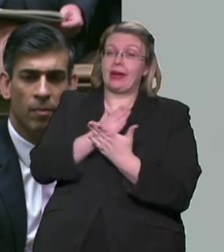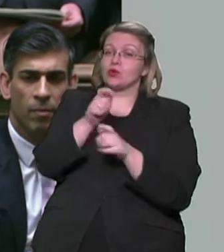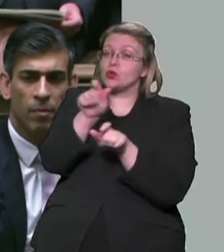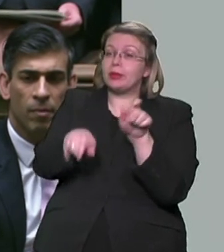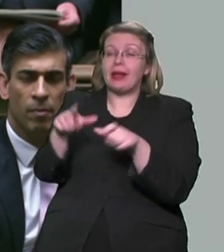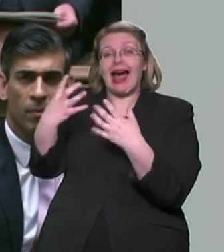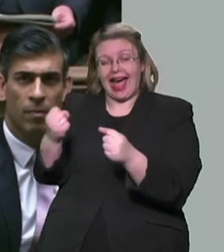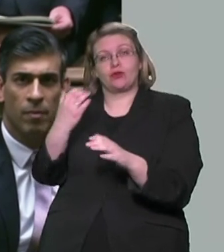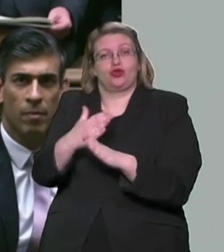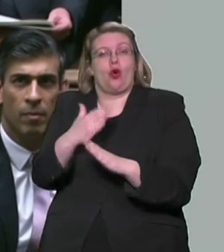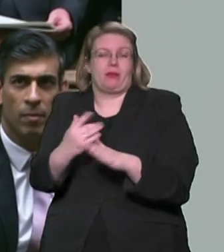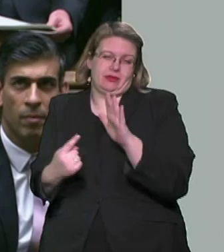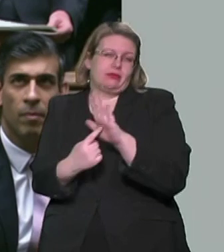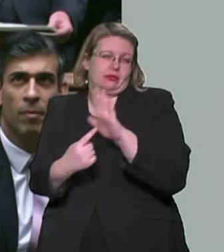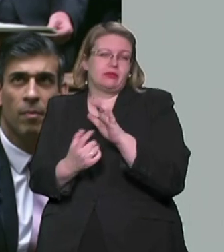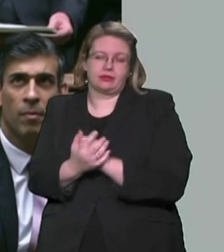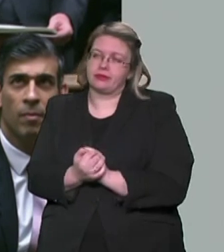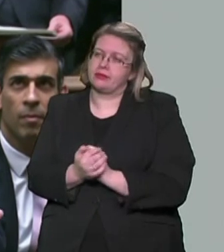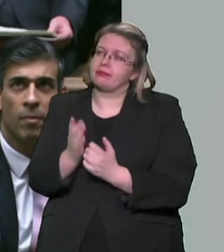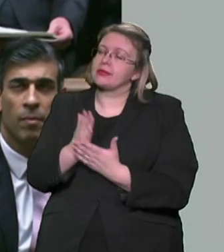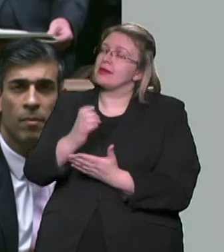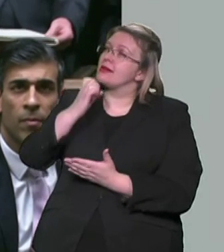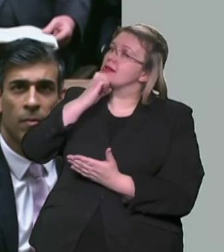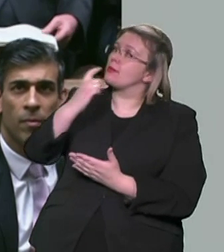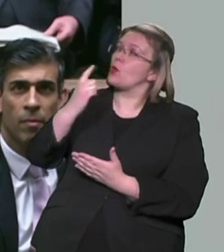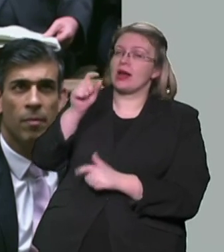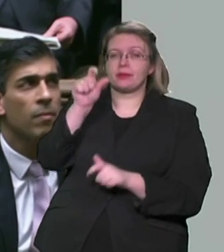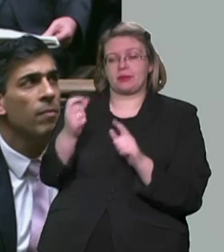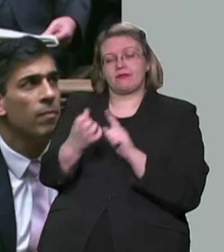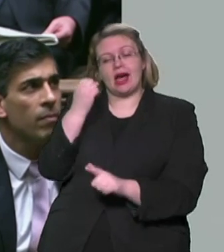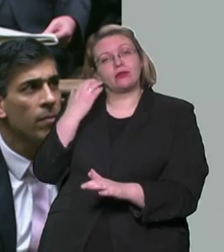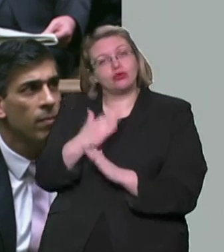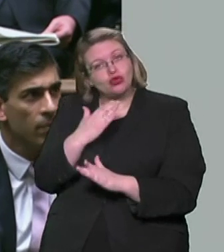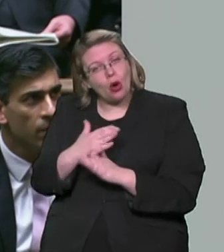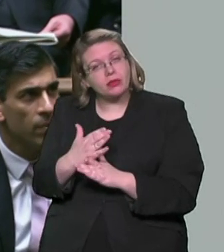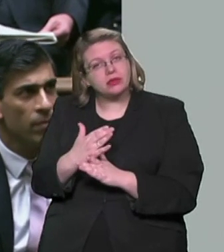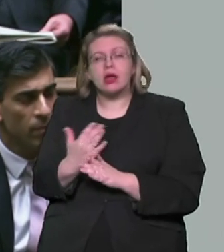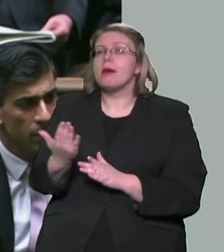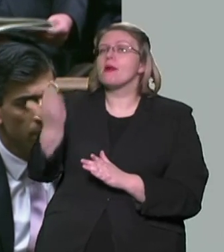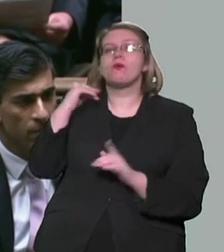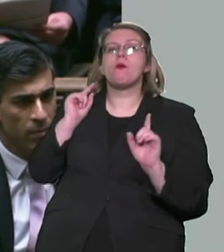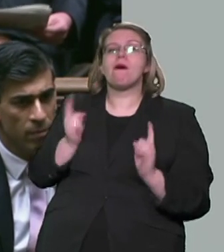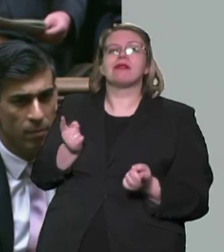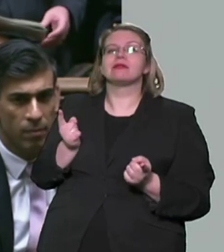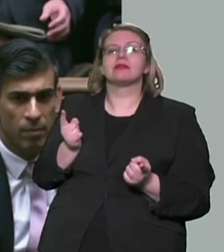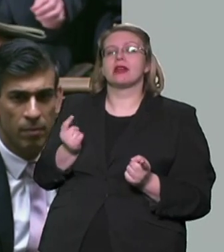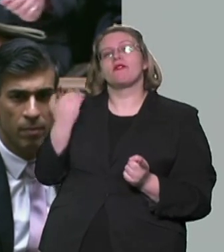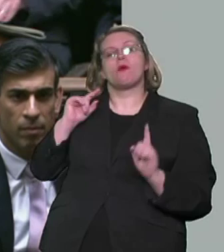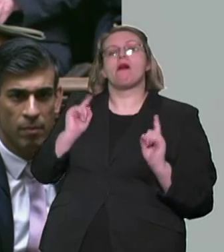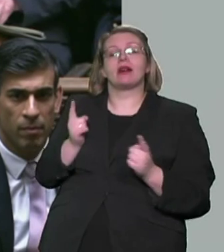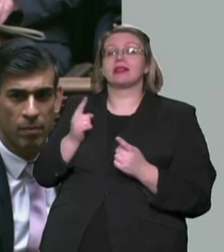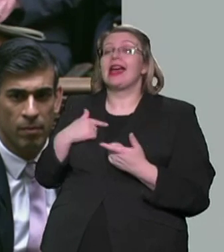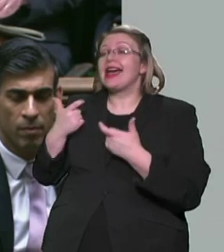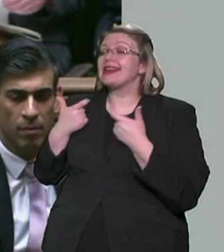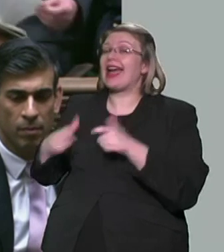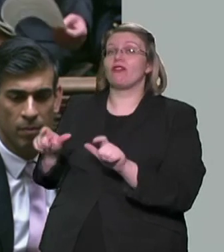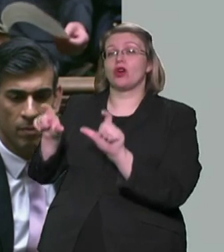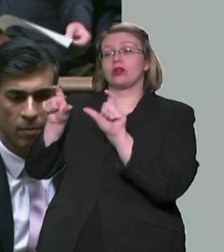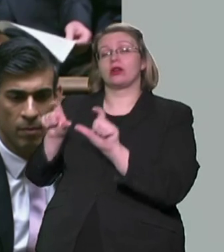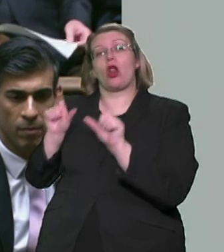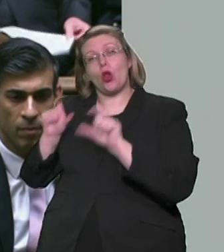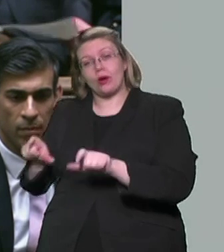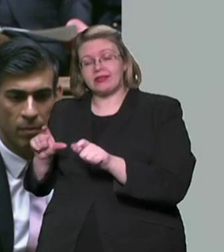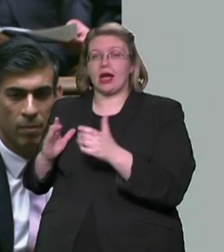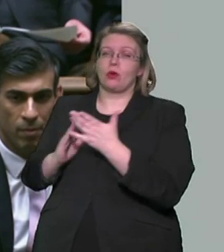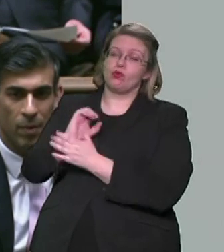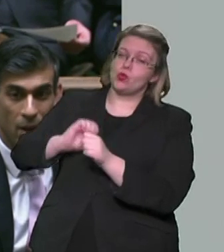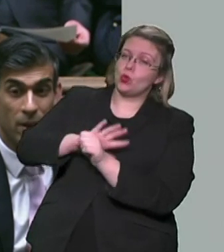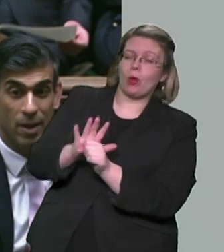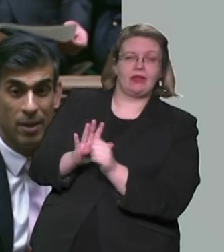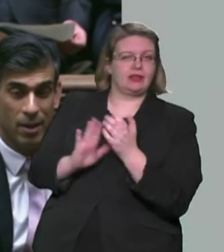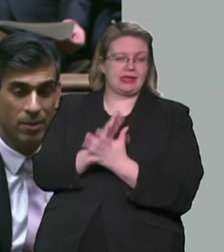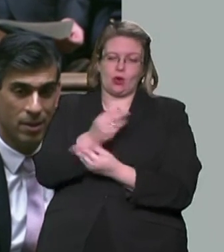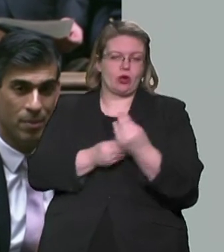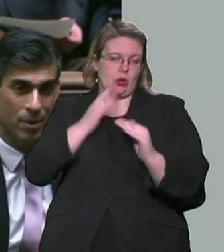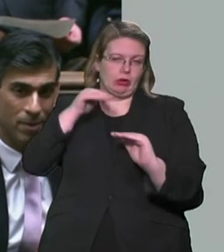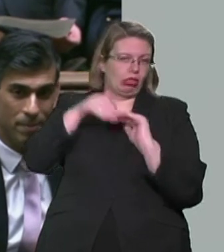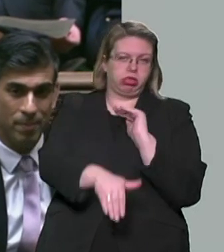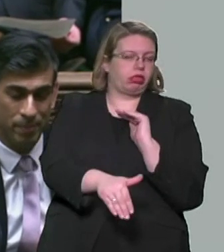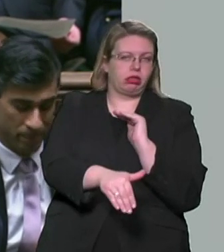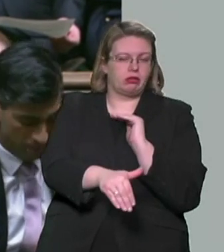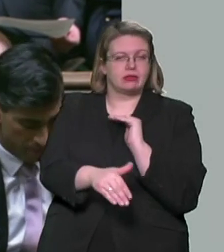The most important thing is that we have people getting into work now in a way that was not possible—certainly would not have been possible—if we had stuck to the policies that were proposed by the Labour Opposition.